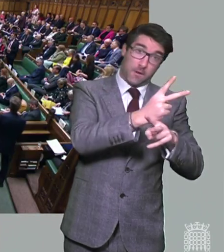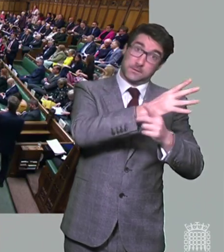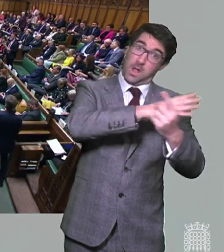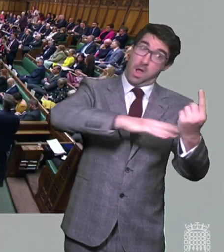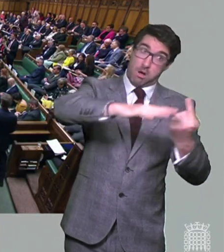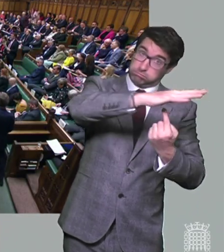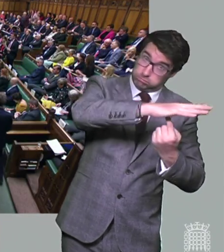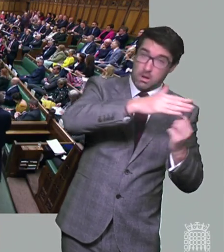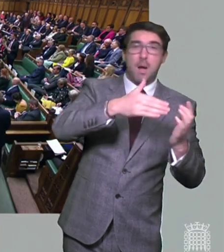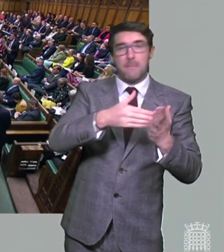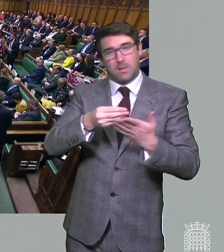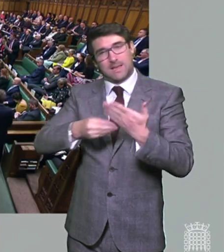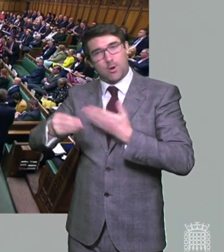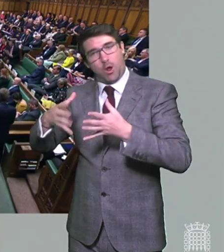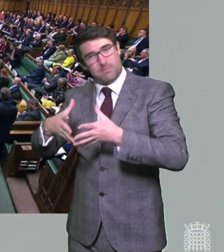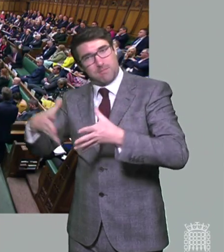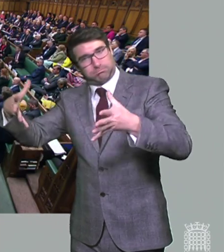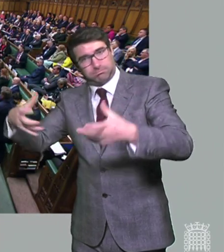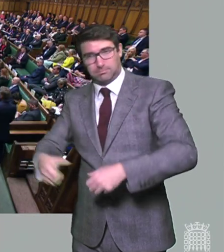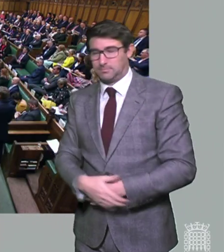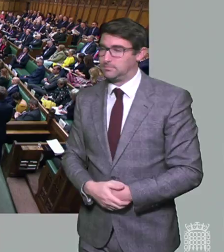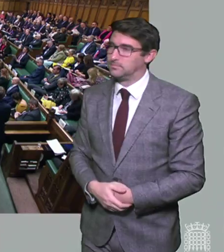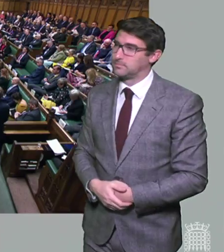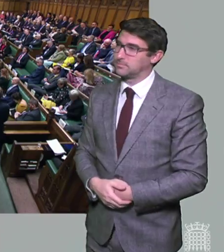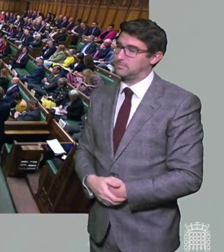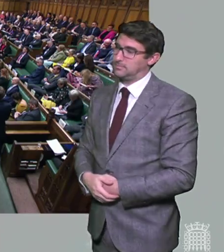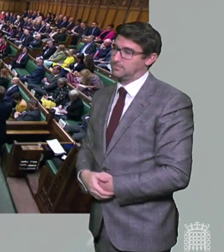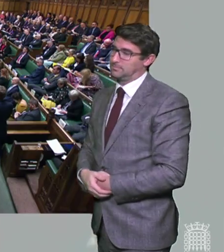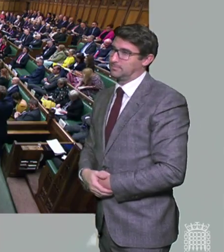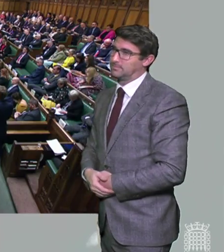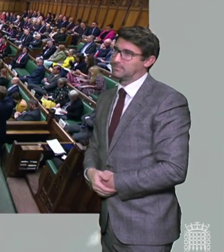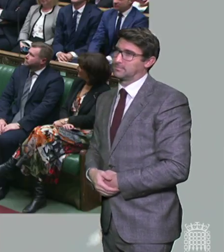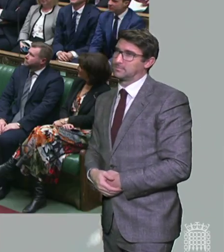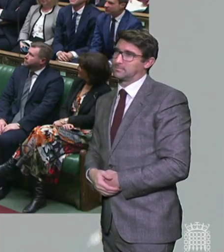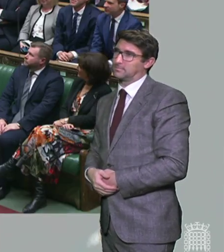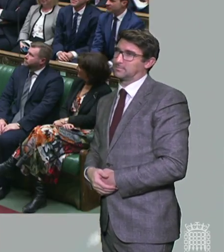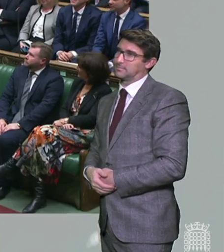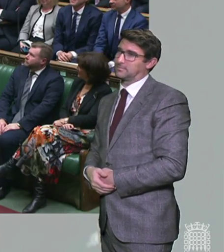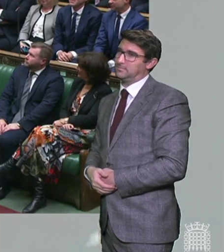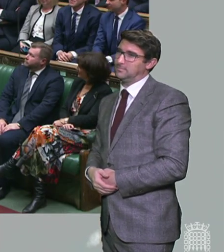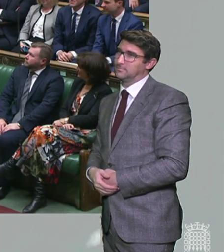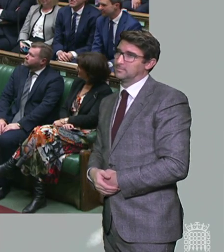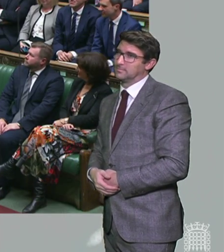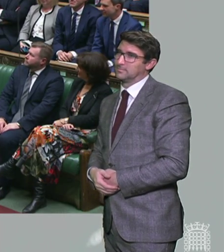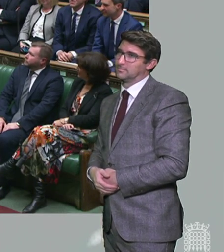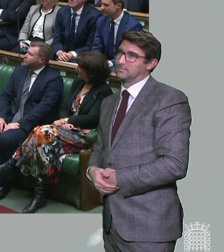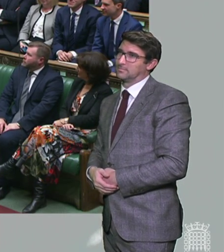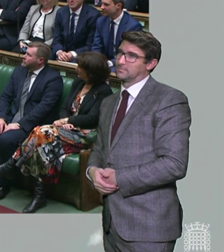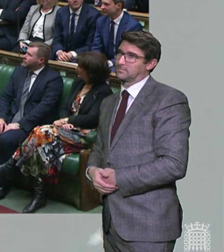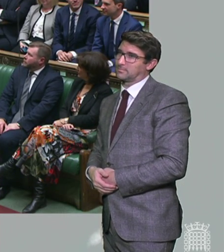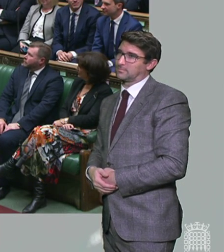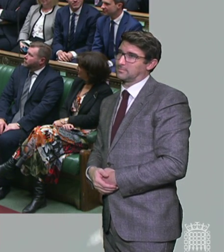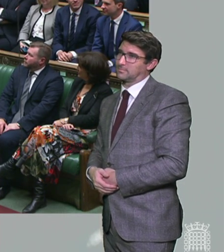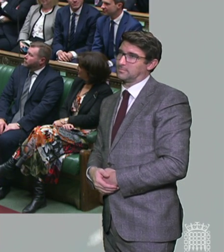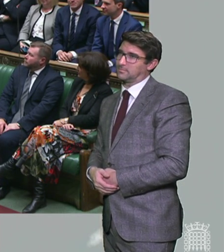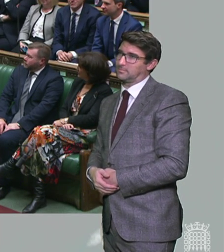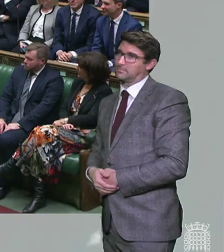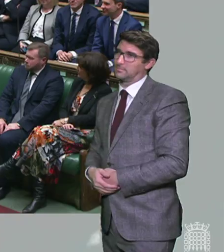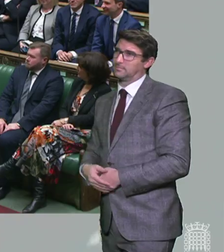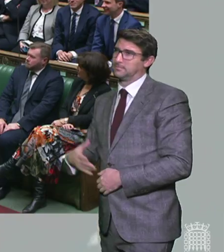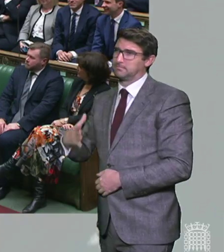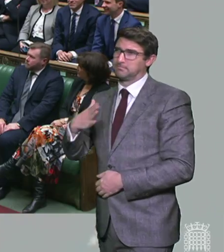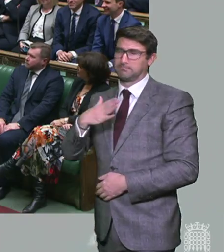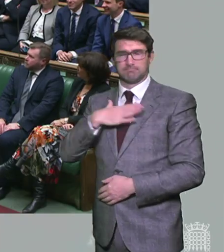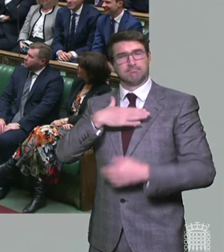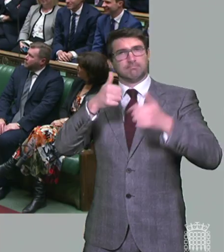I am delighted to hear that the Prime Minister is such a champion for nuclear.